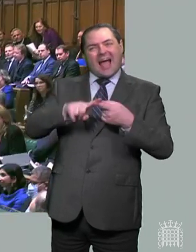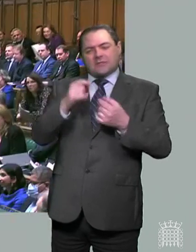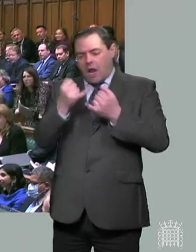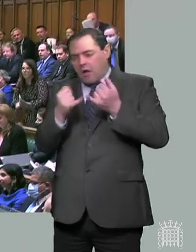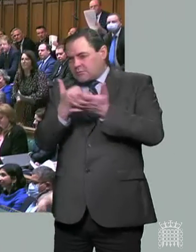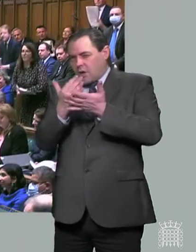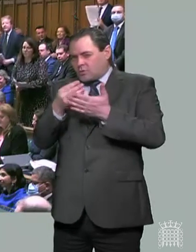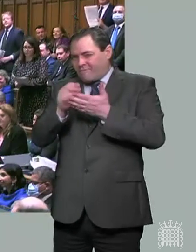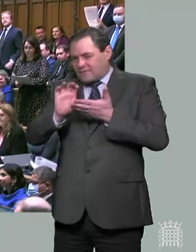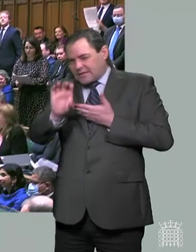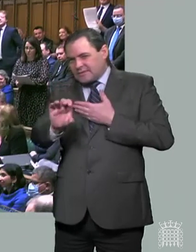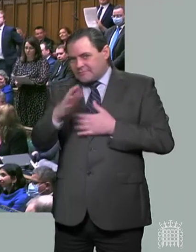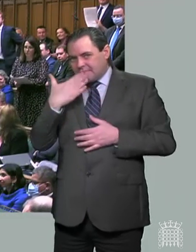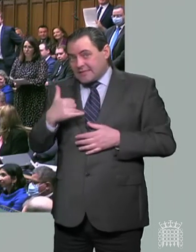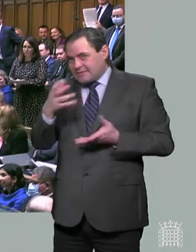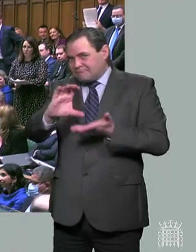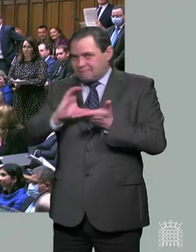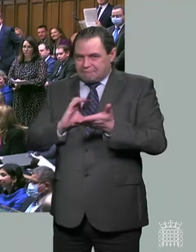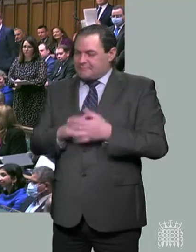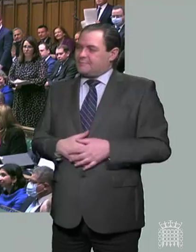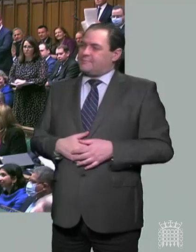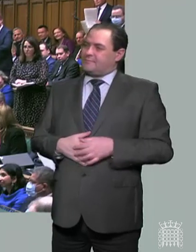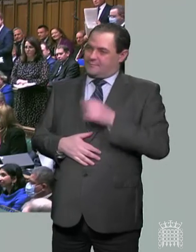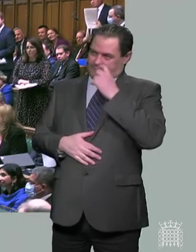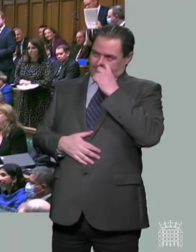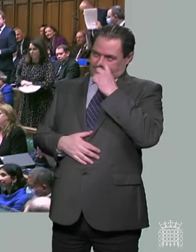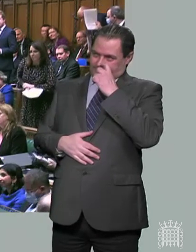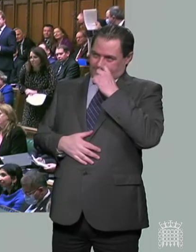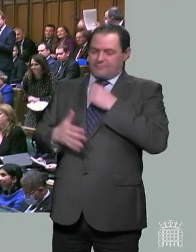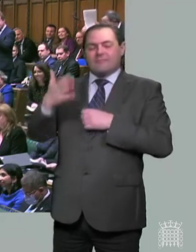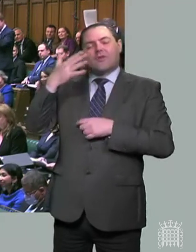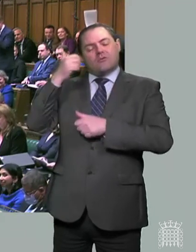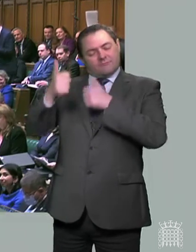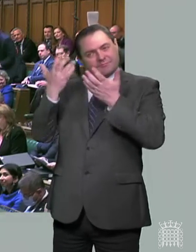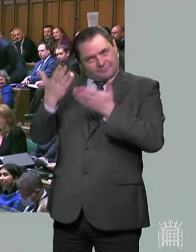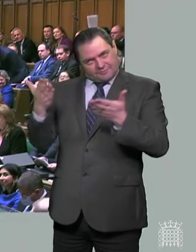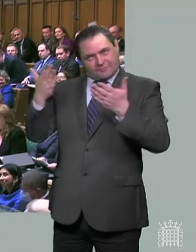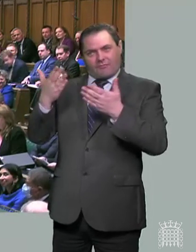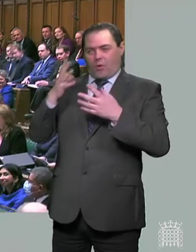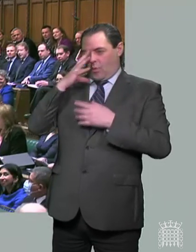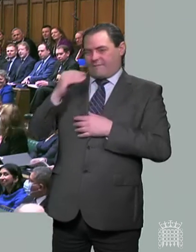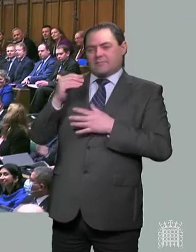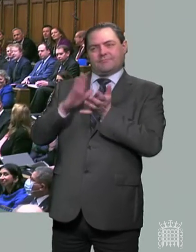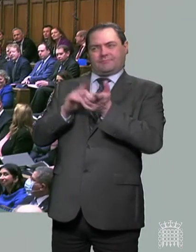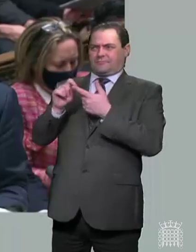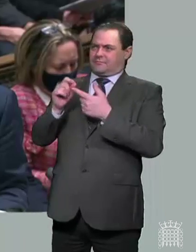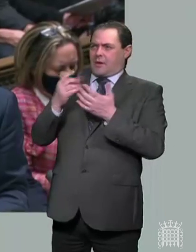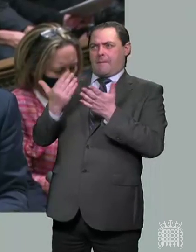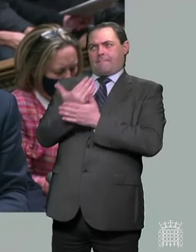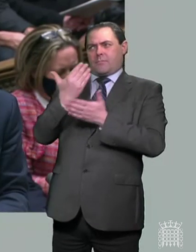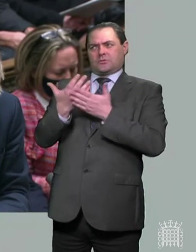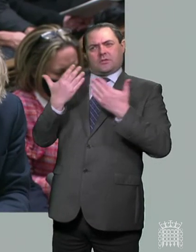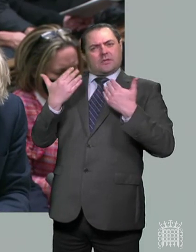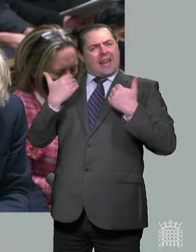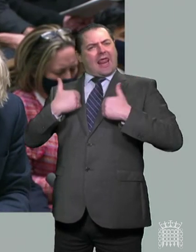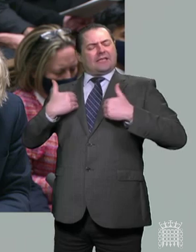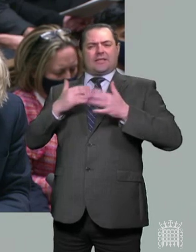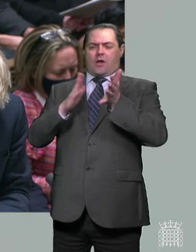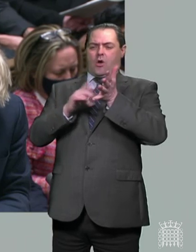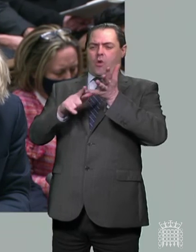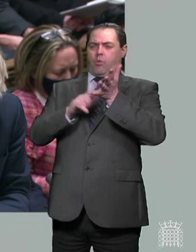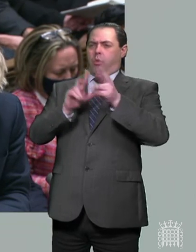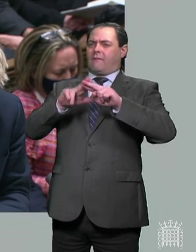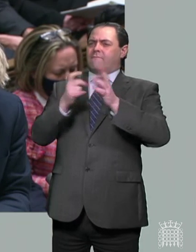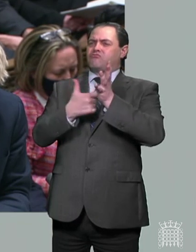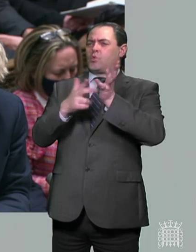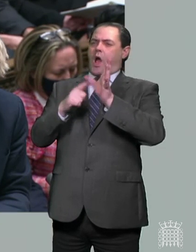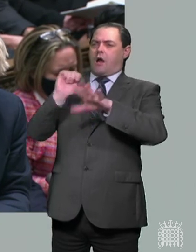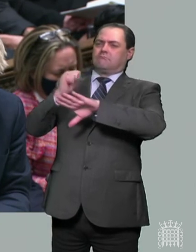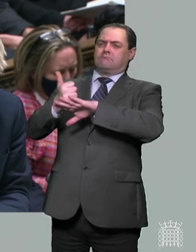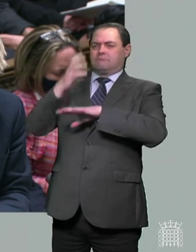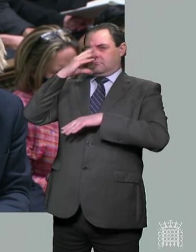I congratulate my honourable Friend the Member for Wolverhampton North East , who is truly a modern-day Lady Wulfruna.